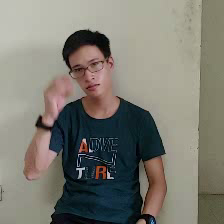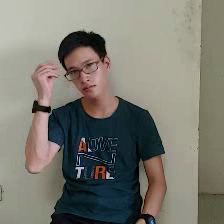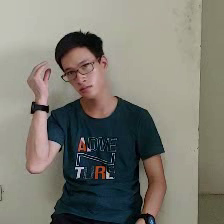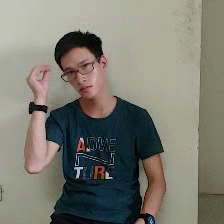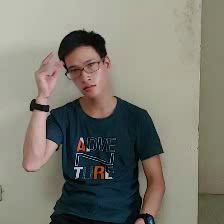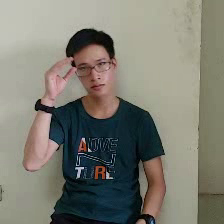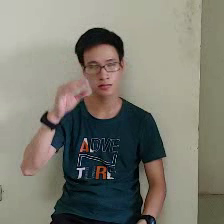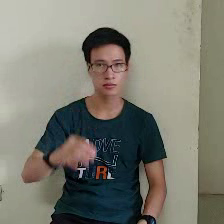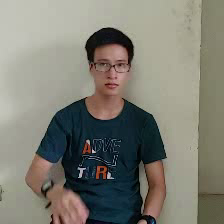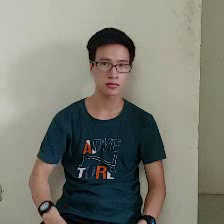Băn khoăn